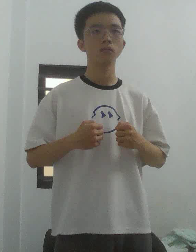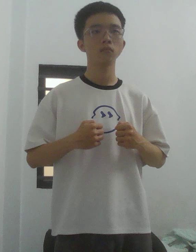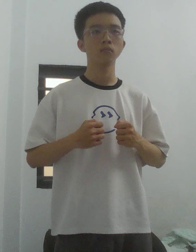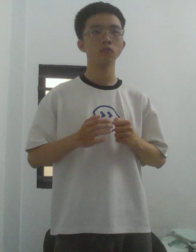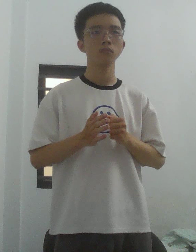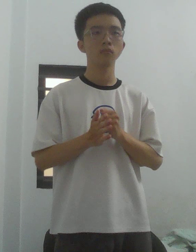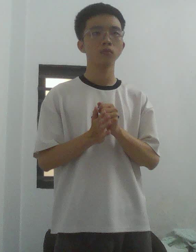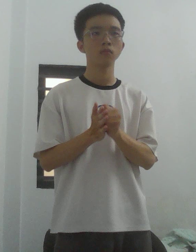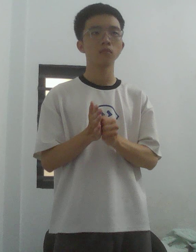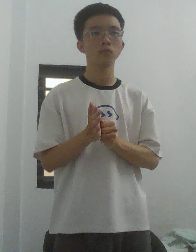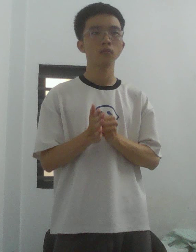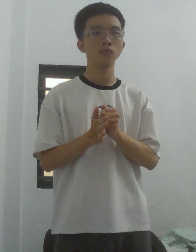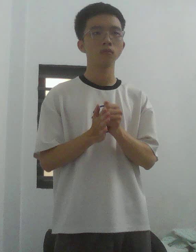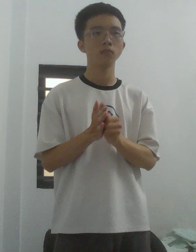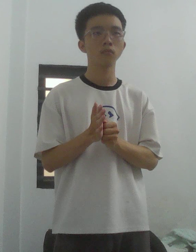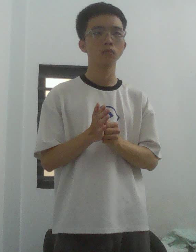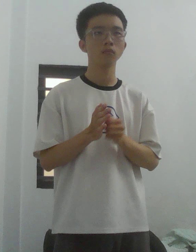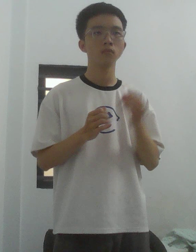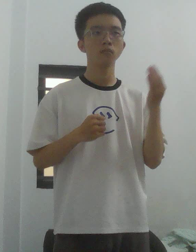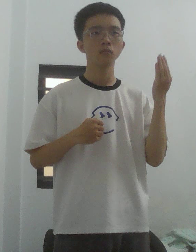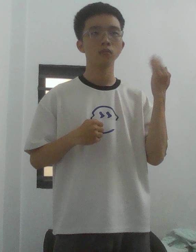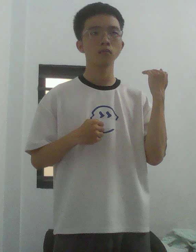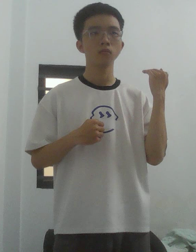thang truoc